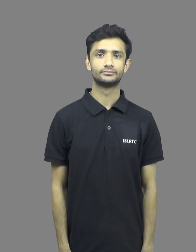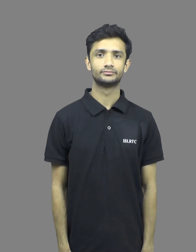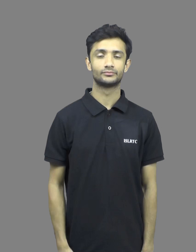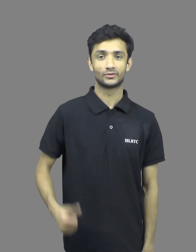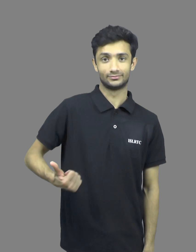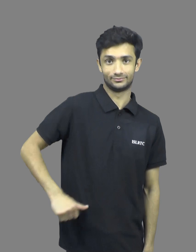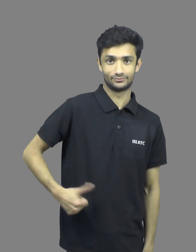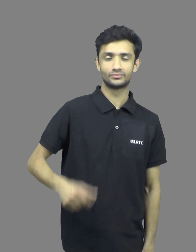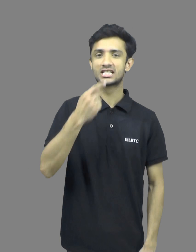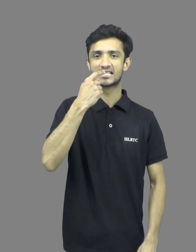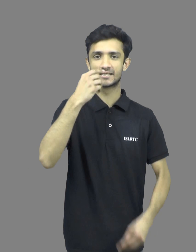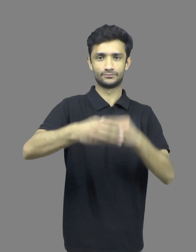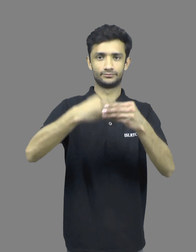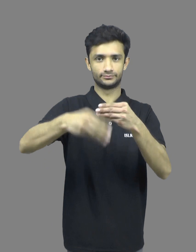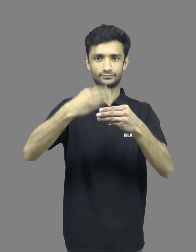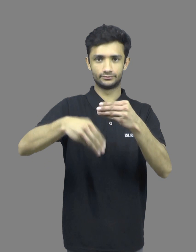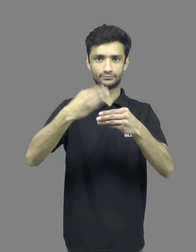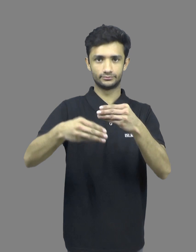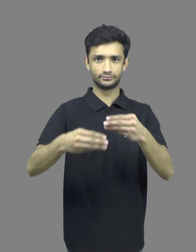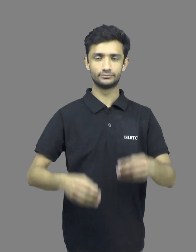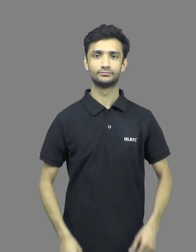Toilet Tissue Toilet Paper Roll Tissue Roll